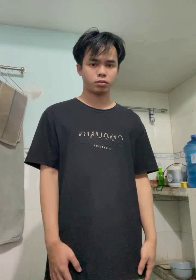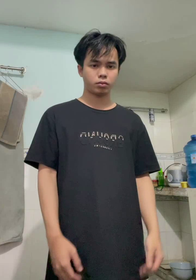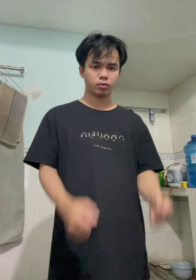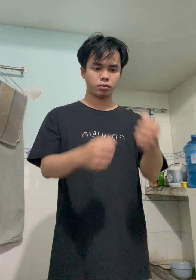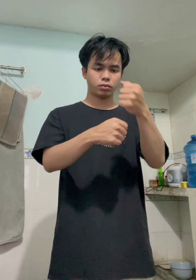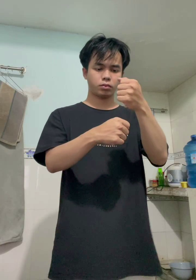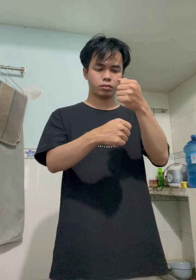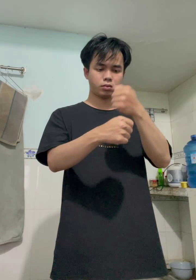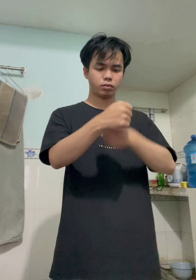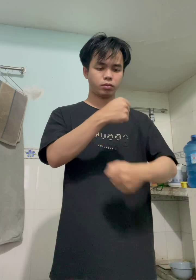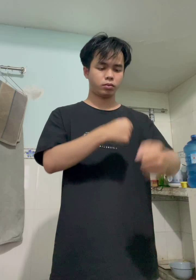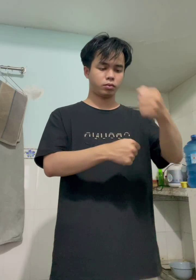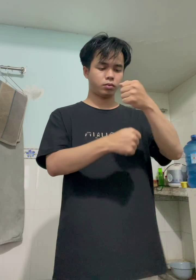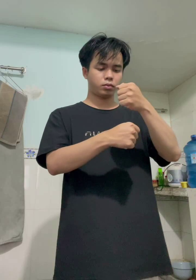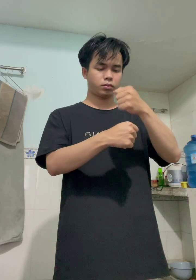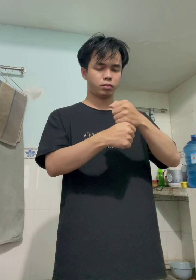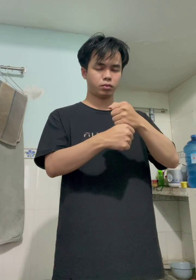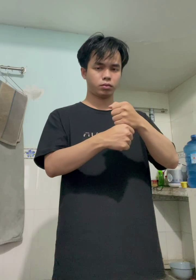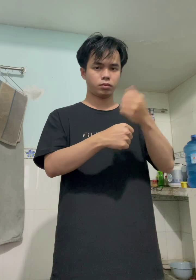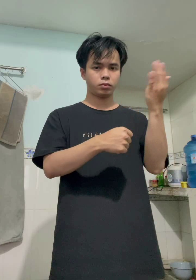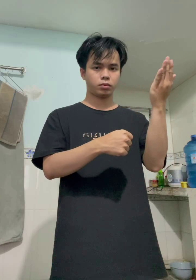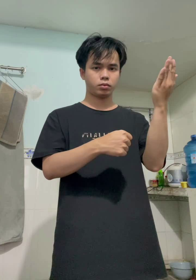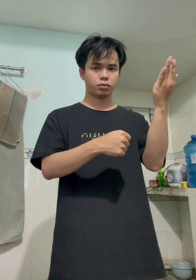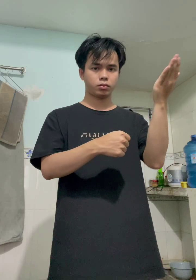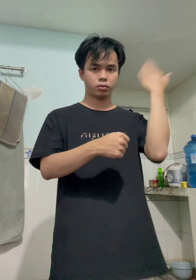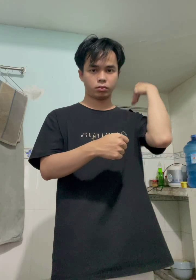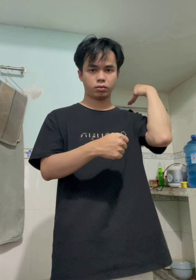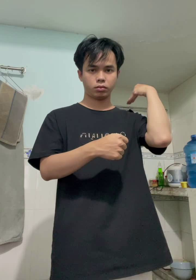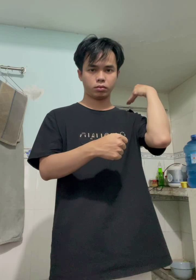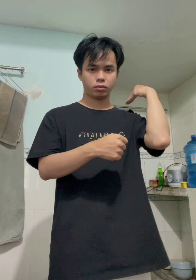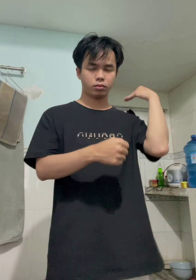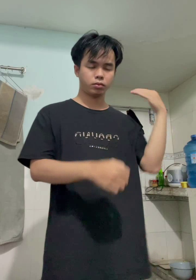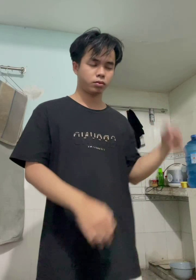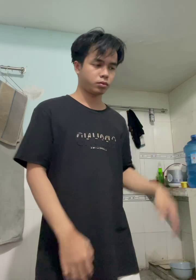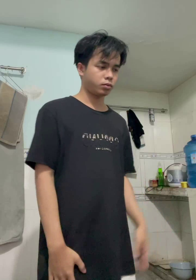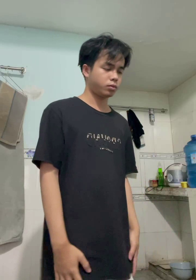nam truoc